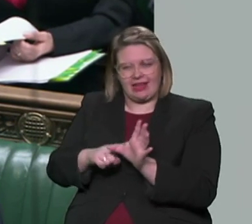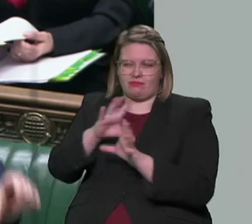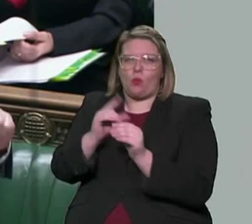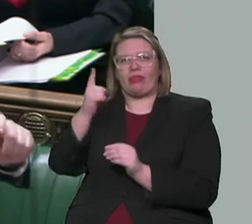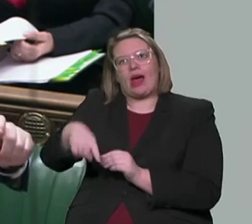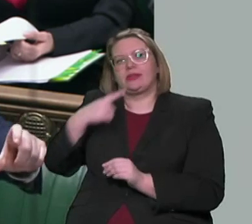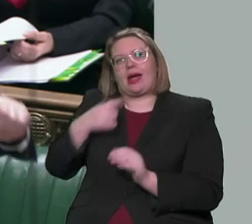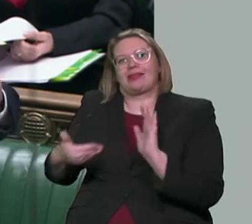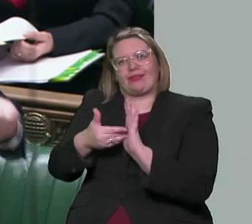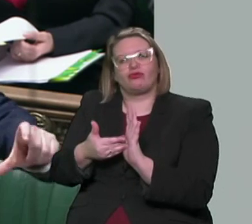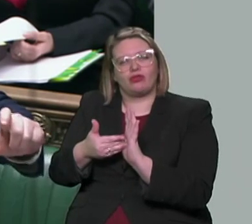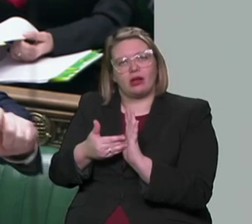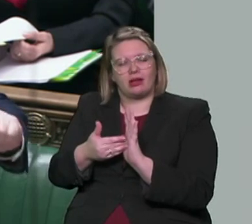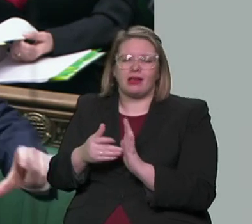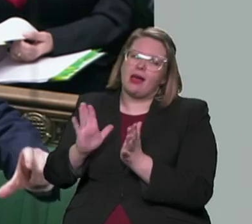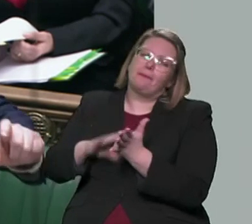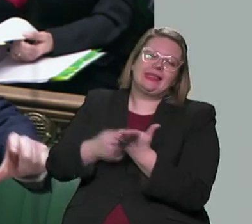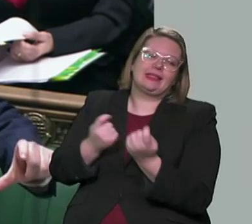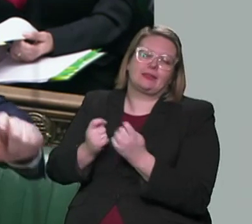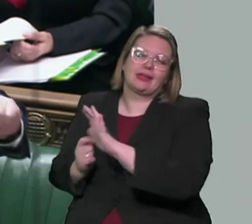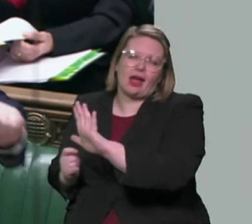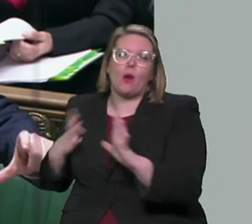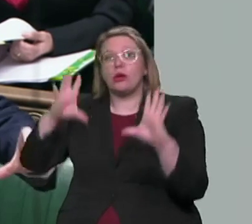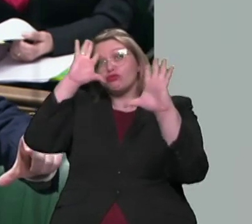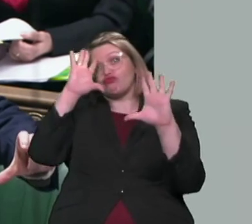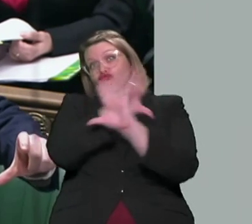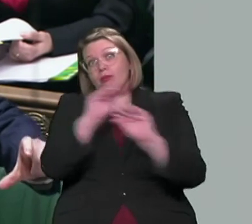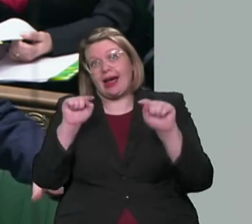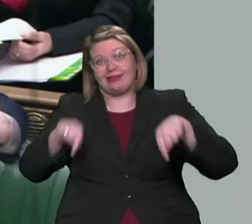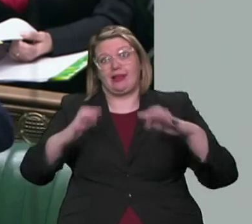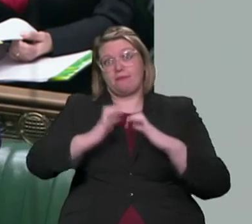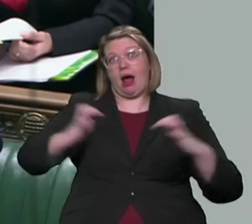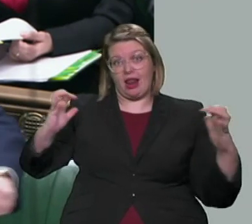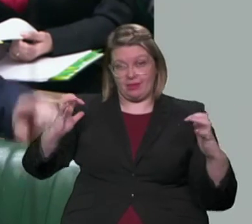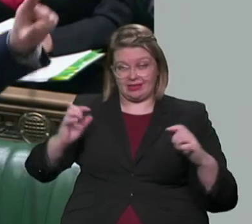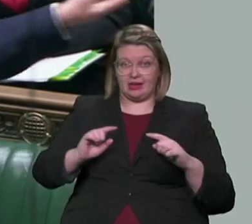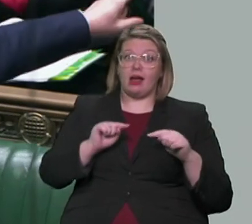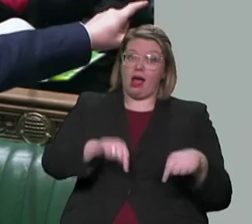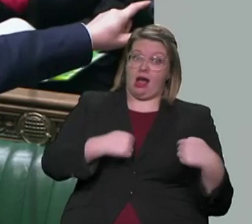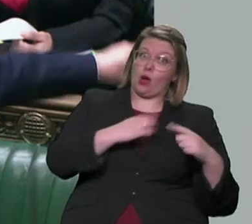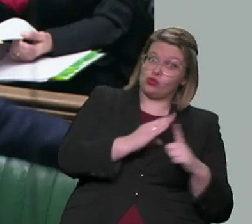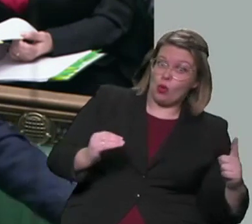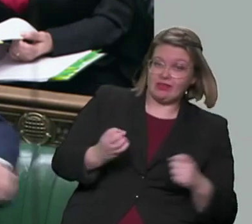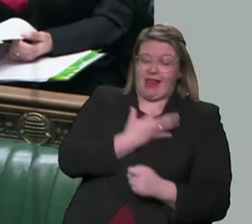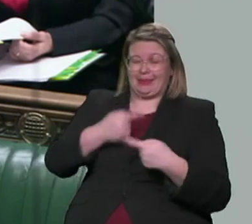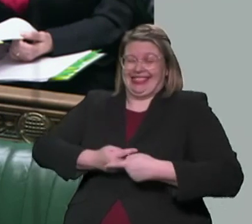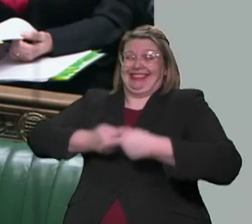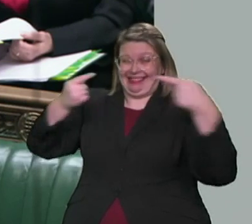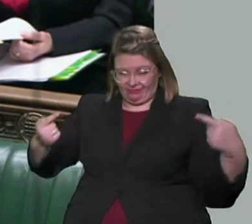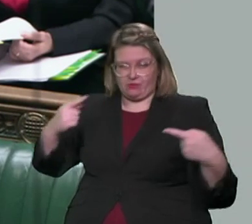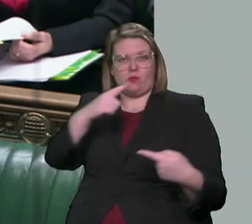These are record sums. Let me remind the House of the fundamental difference between that Labour party and this Government.